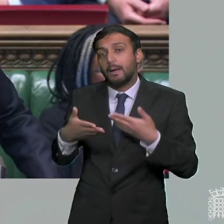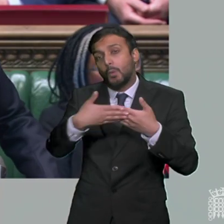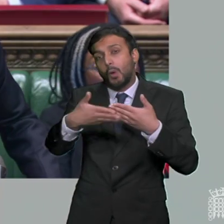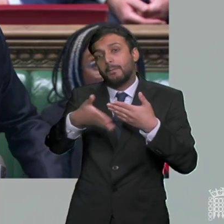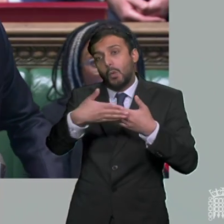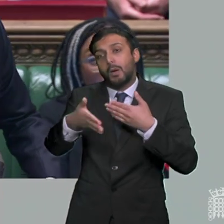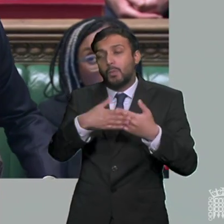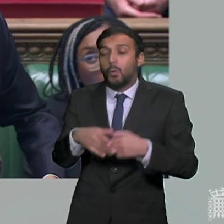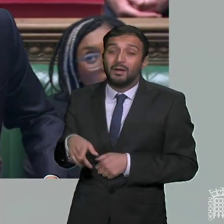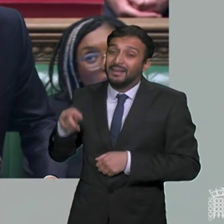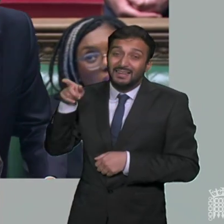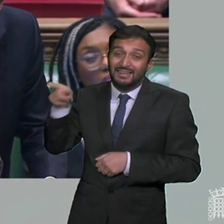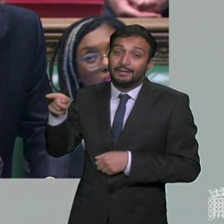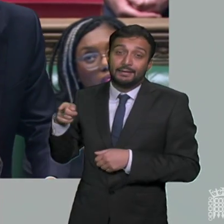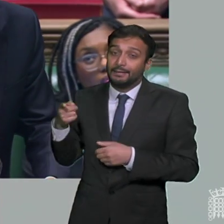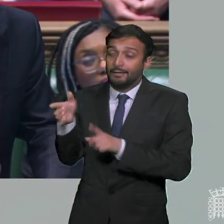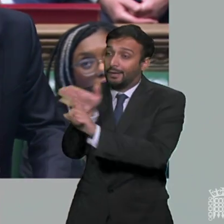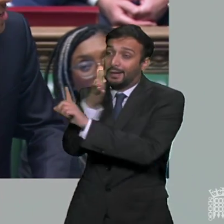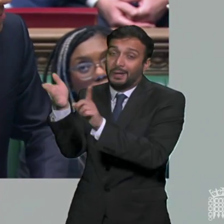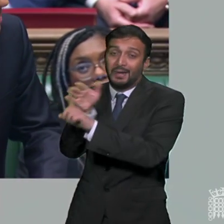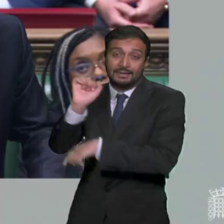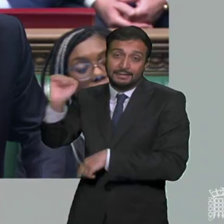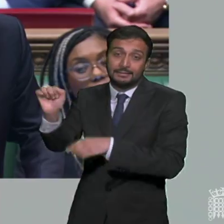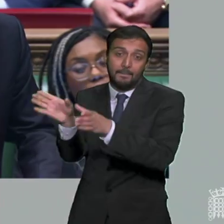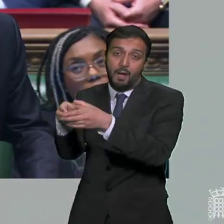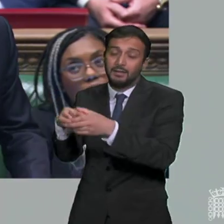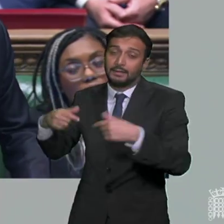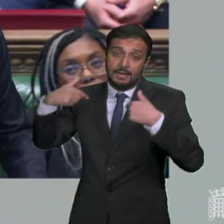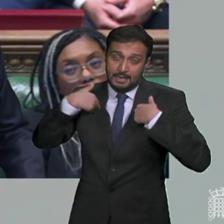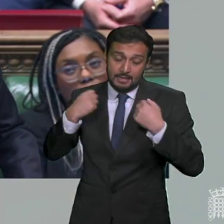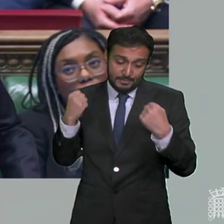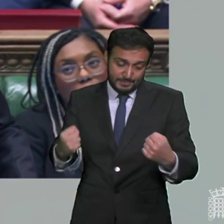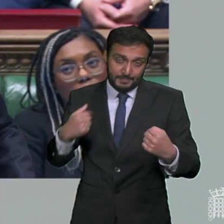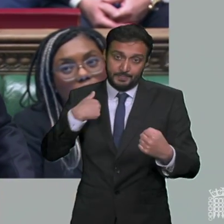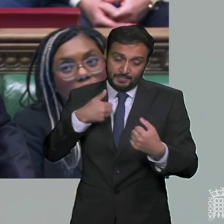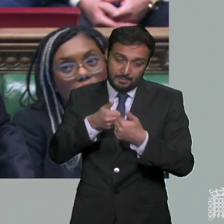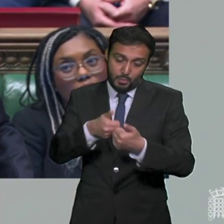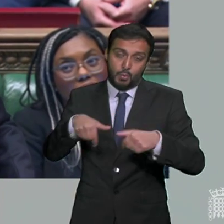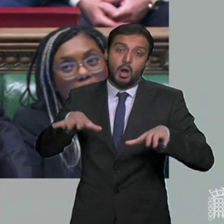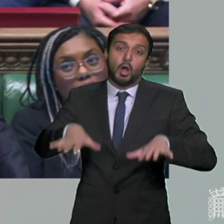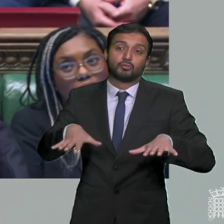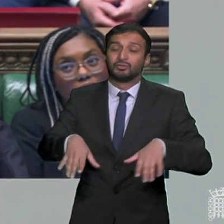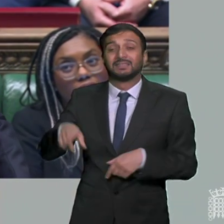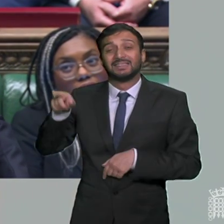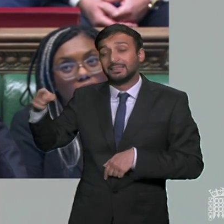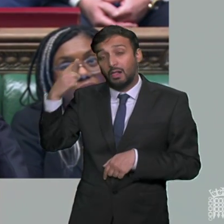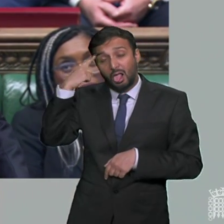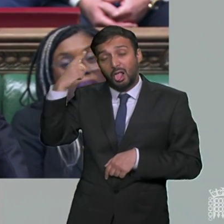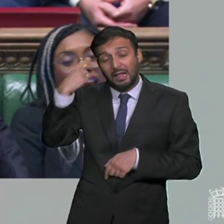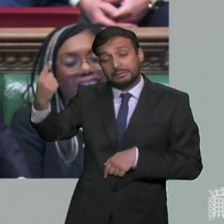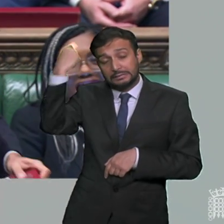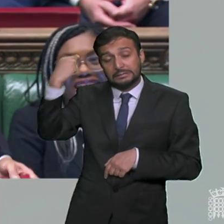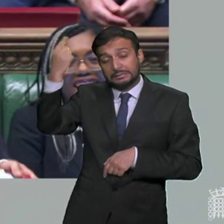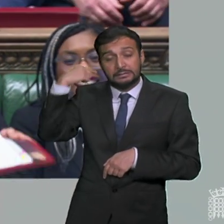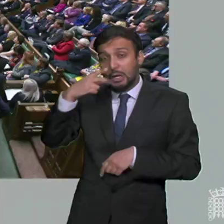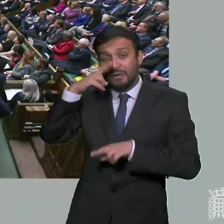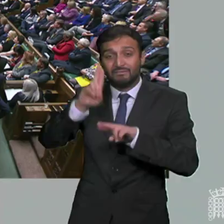I will take the difficult decisions for this country. That is the choice: it is the politics of yesterday with him, or the future of the country with me.